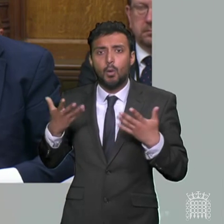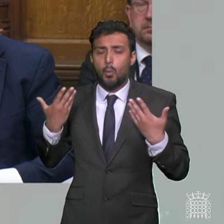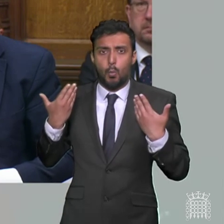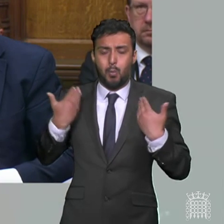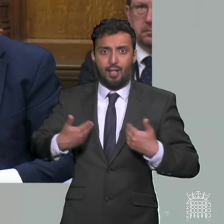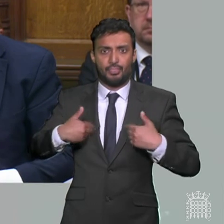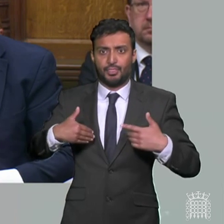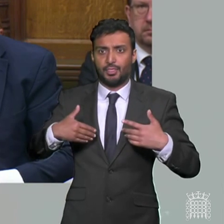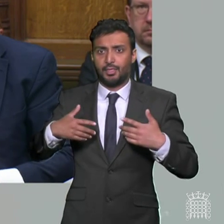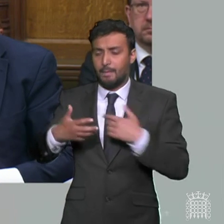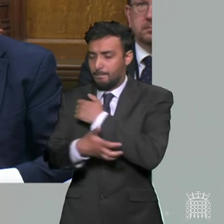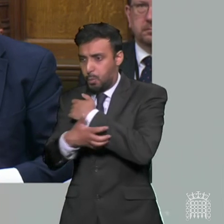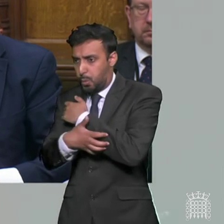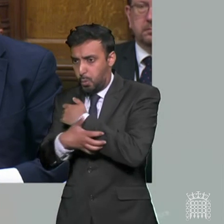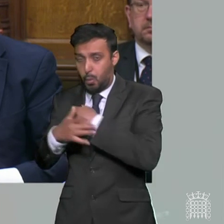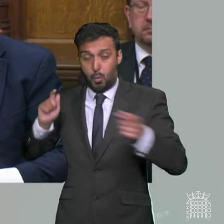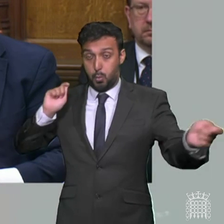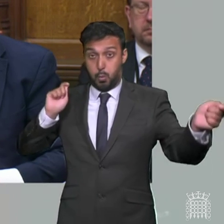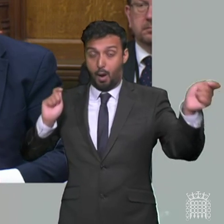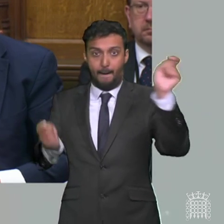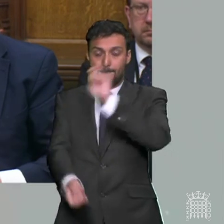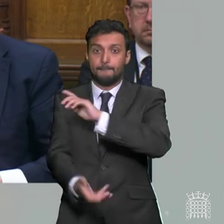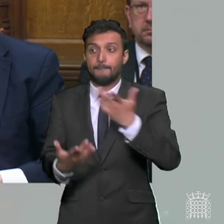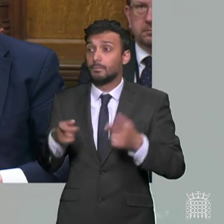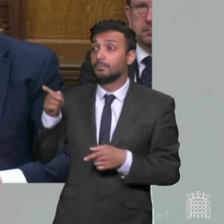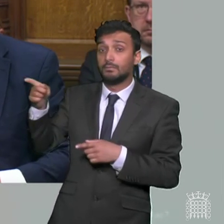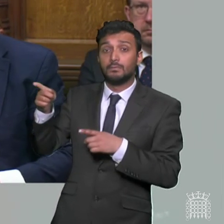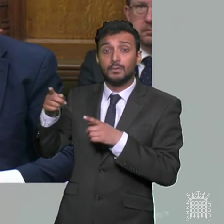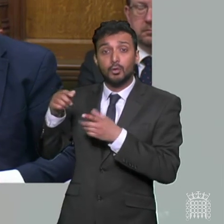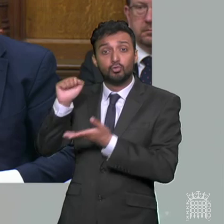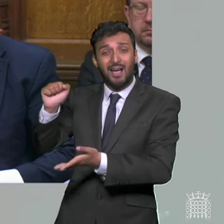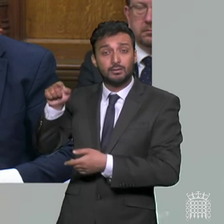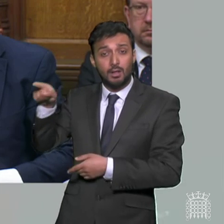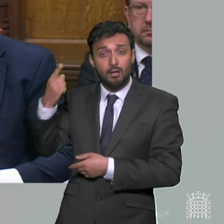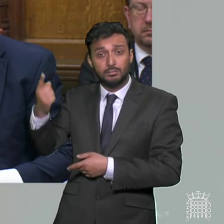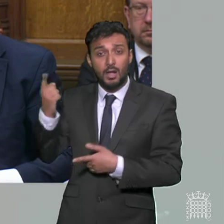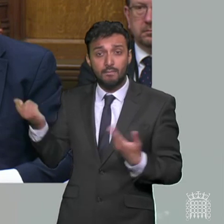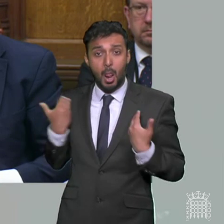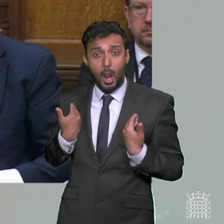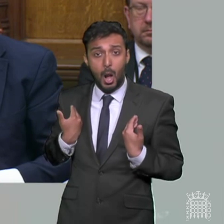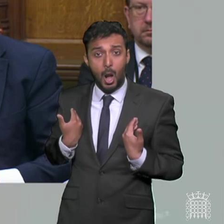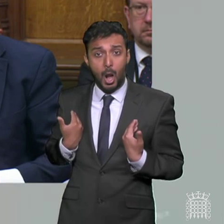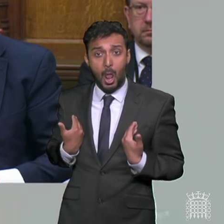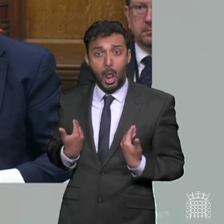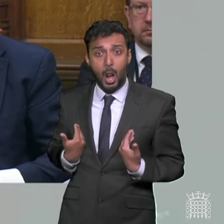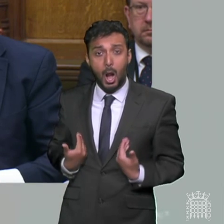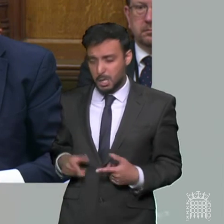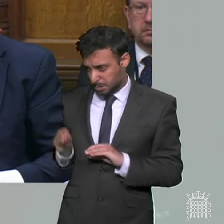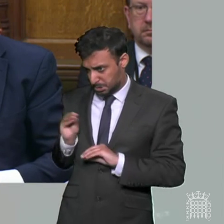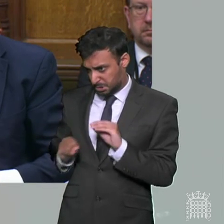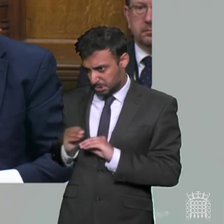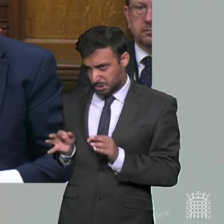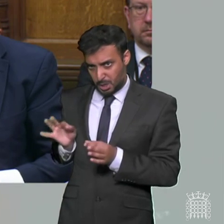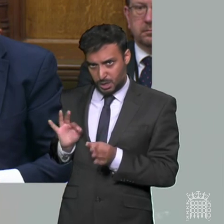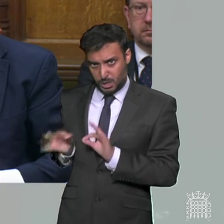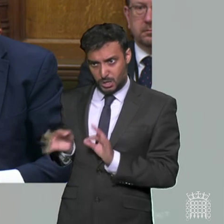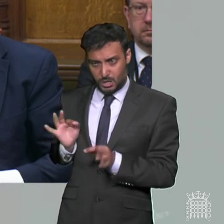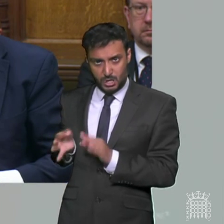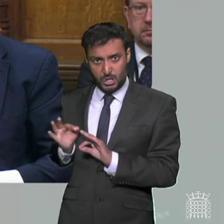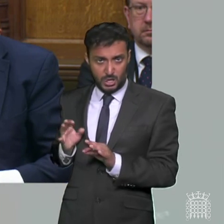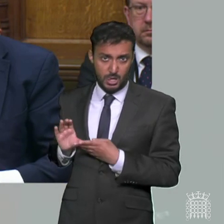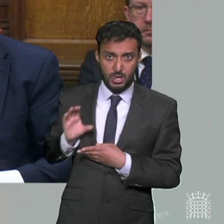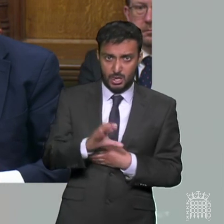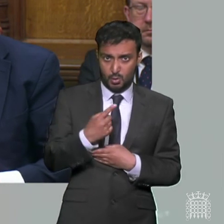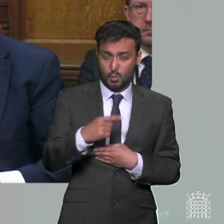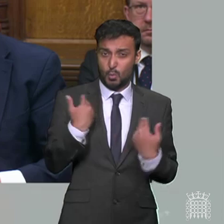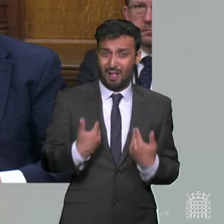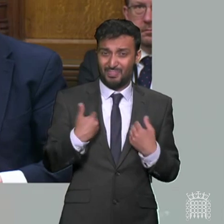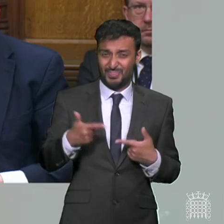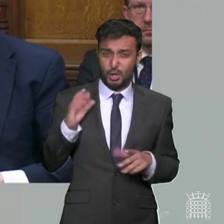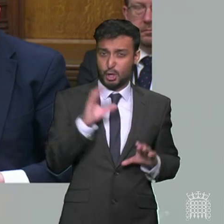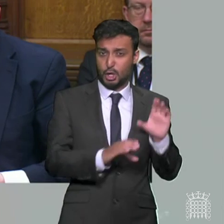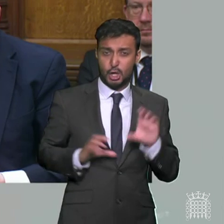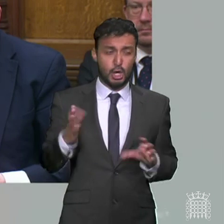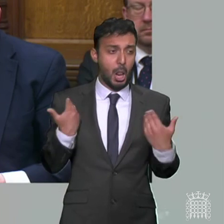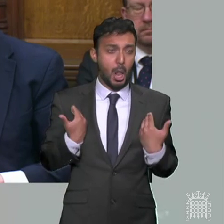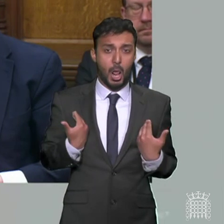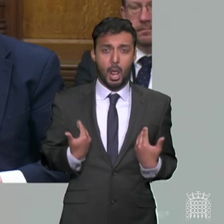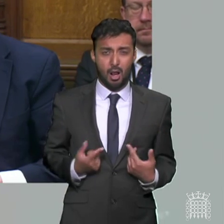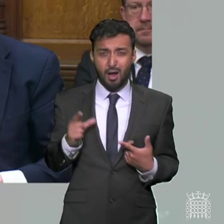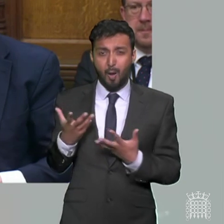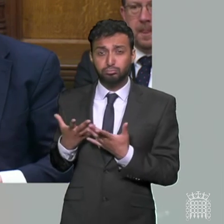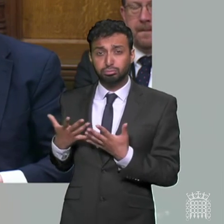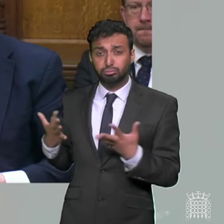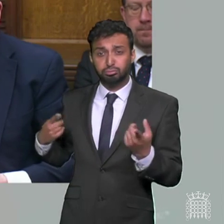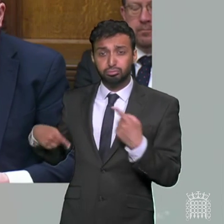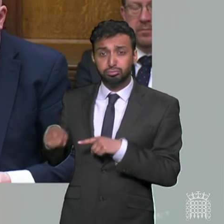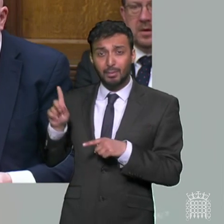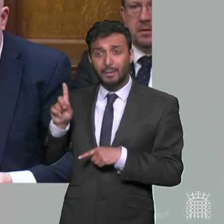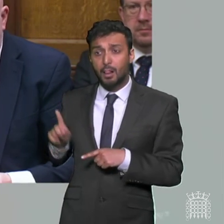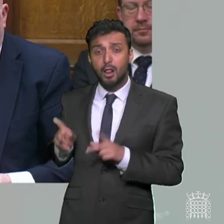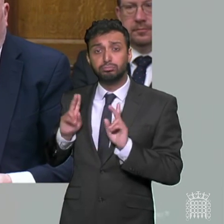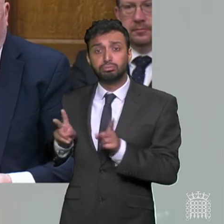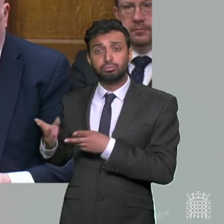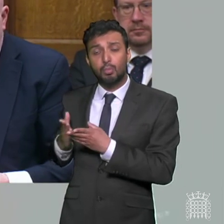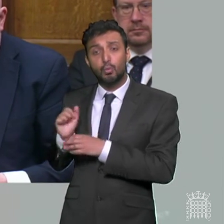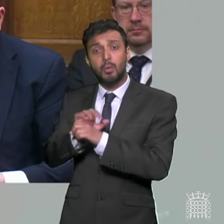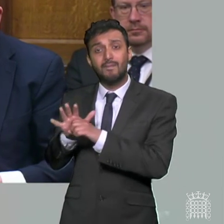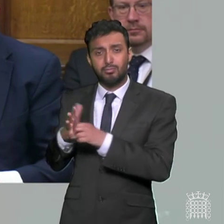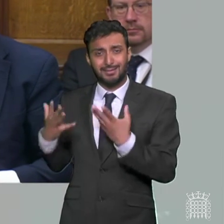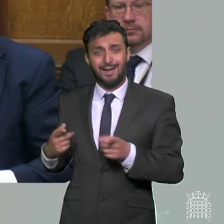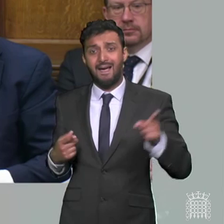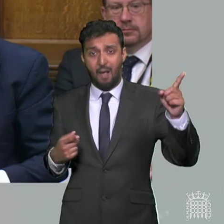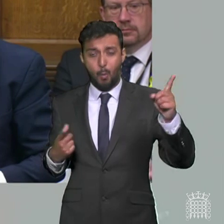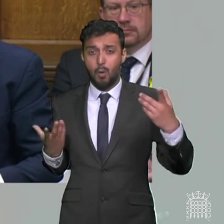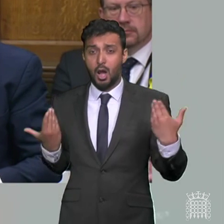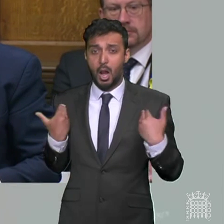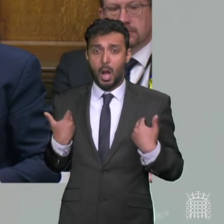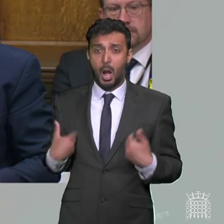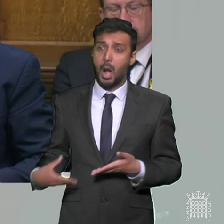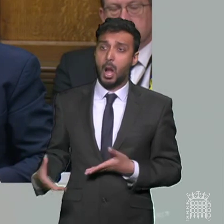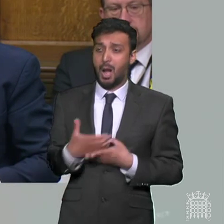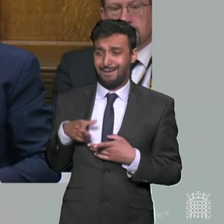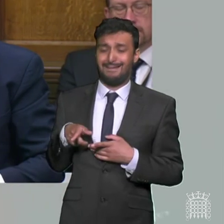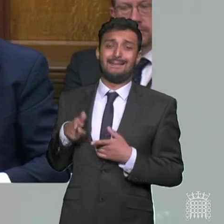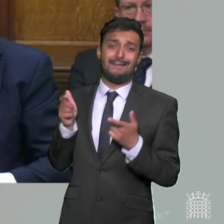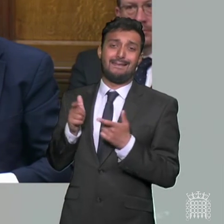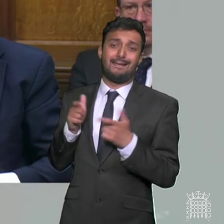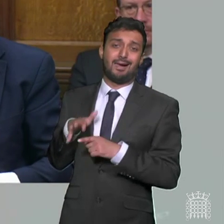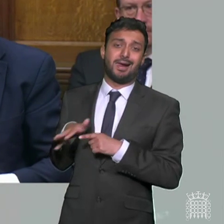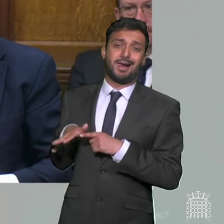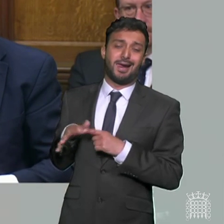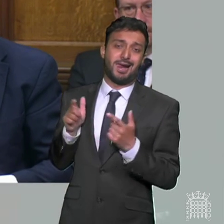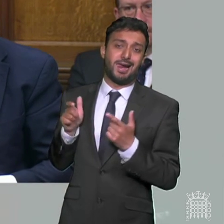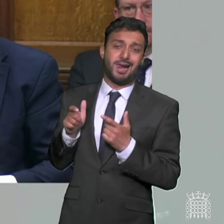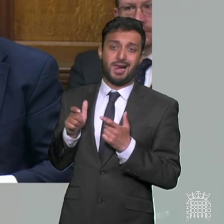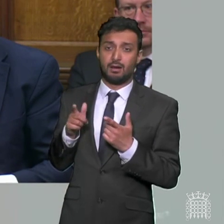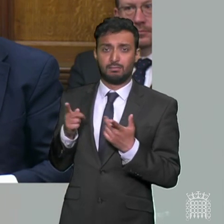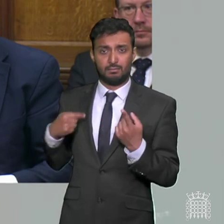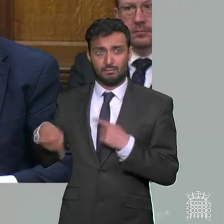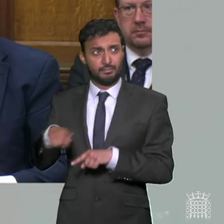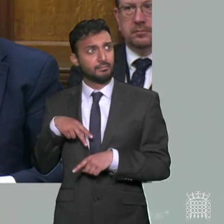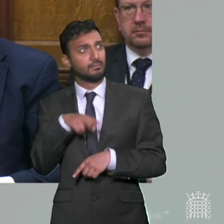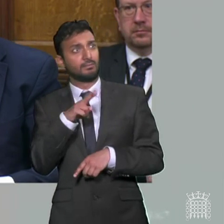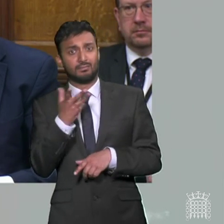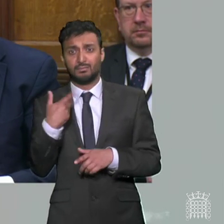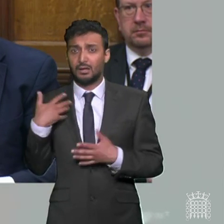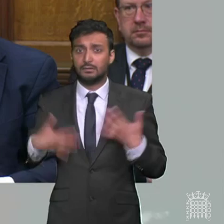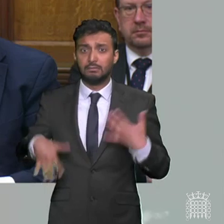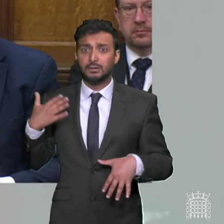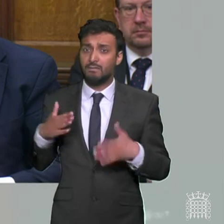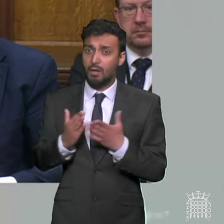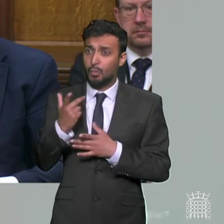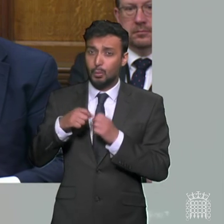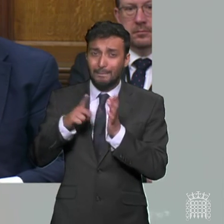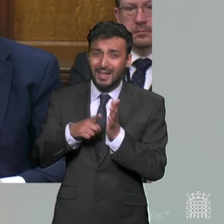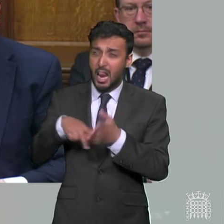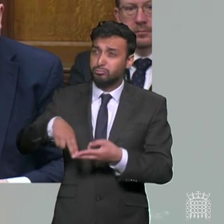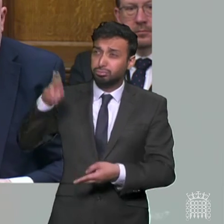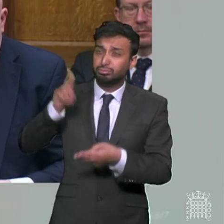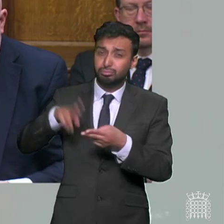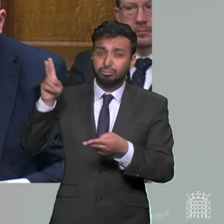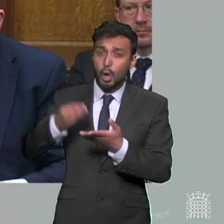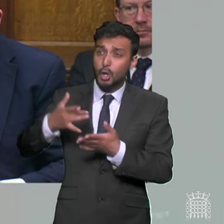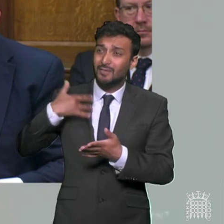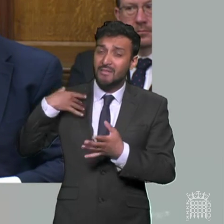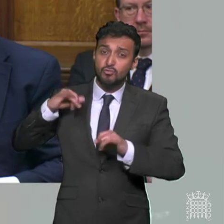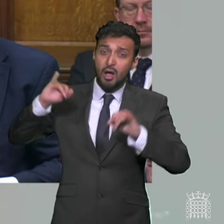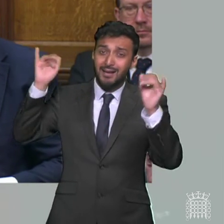A partying Prime Minister and a law-breaking rich list Chancellor have lined the pockets of their wealthy pals while upwards of 175,000 of our fellow citizens have died from covid, and they are now sitting on their hands and laughing in our faces as the cost of living crisis and fuel poverty could well leave thousands more to die of cold in their own homes.